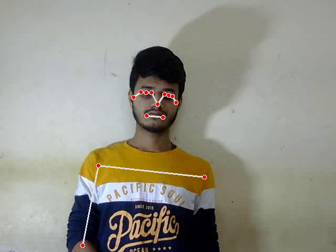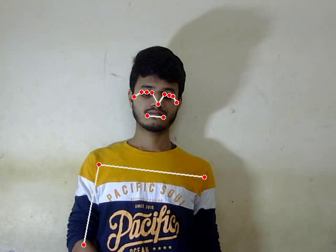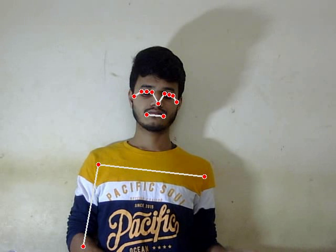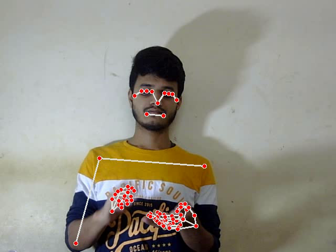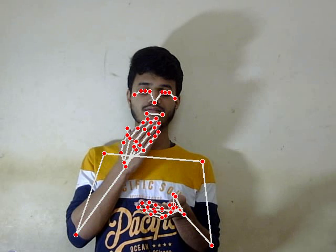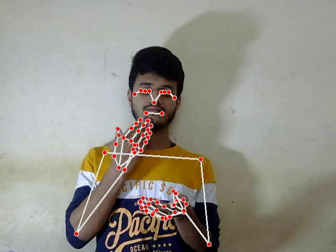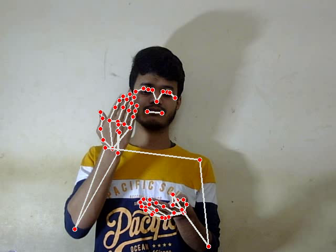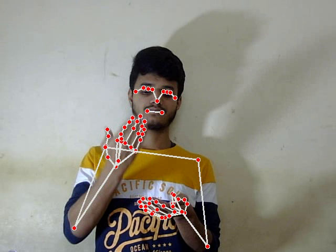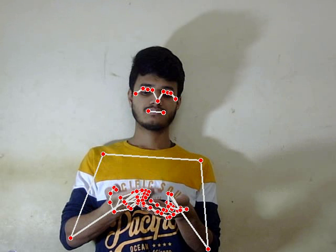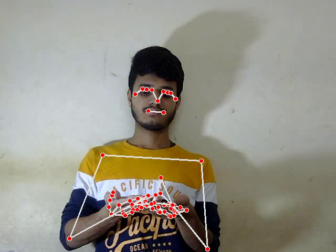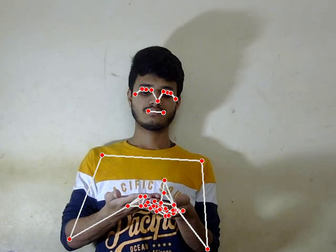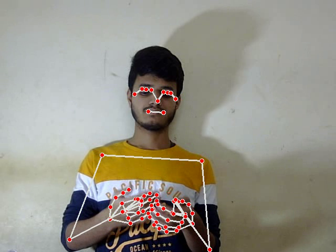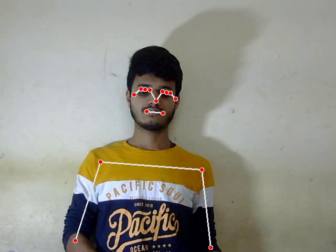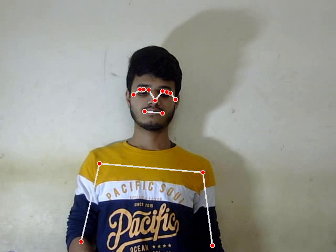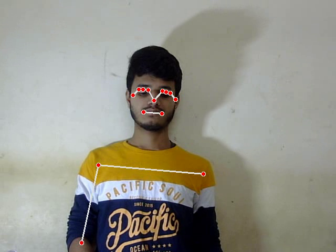good